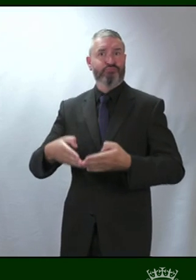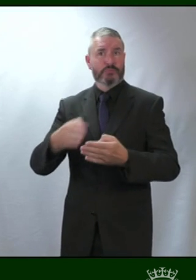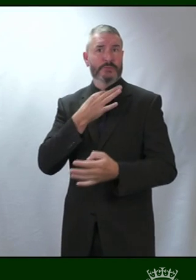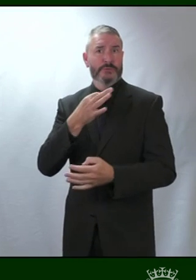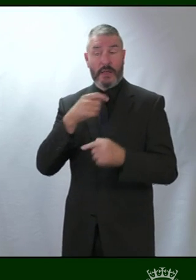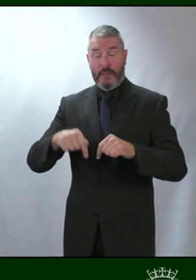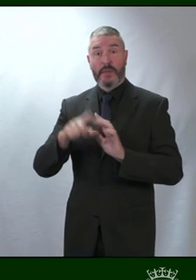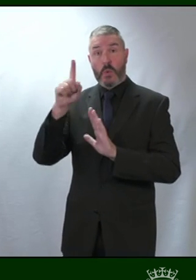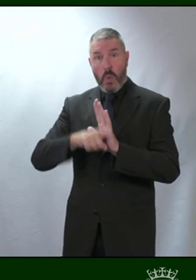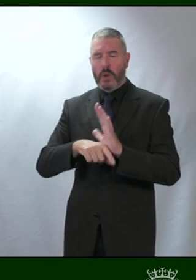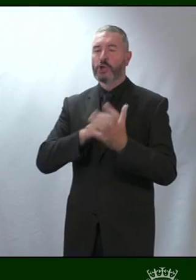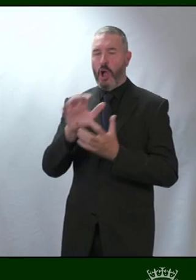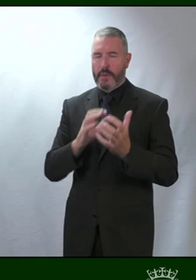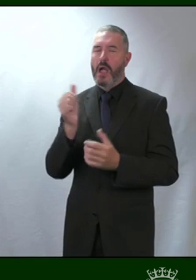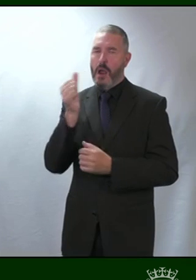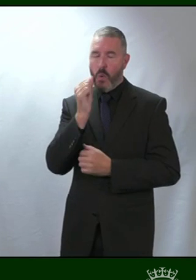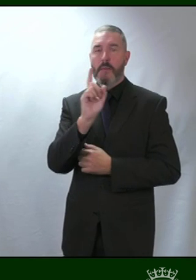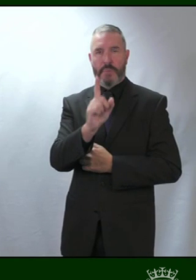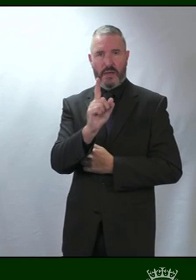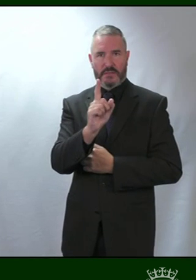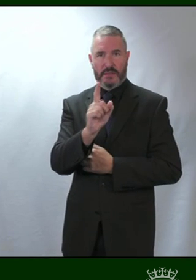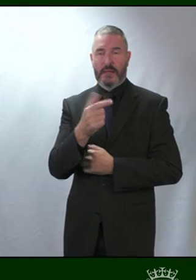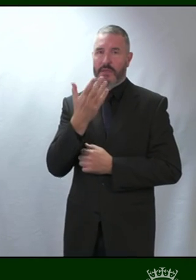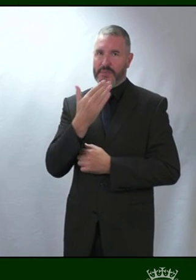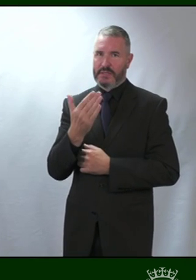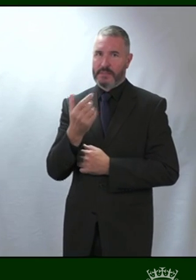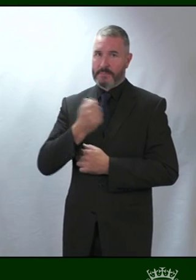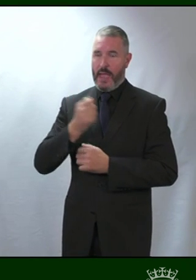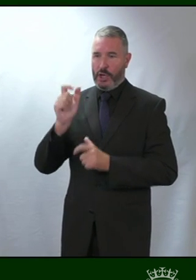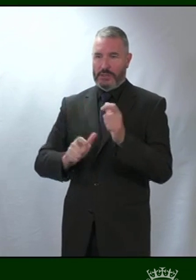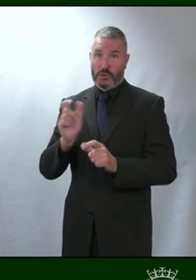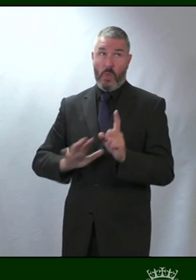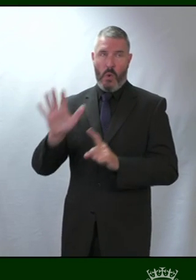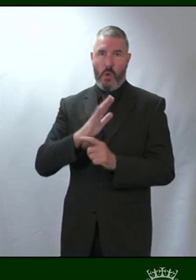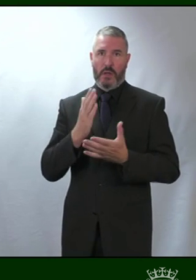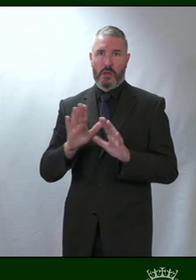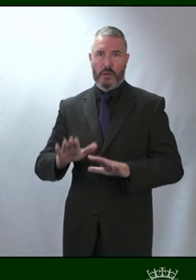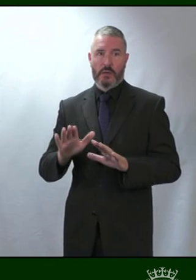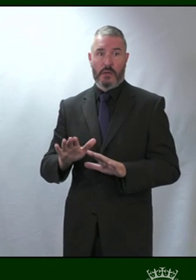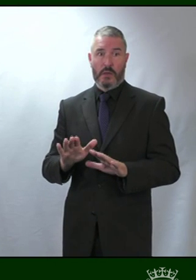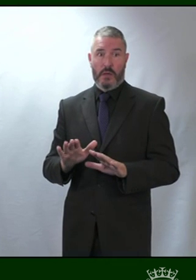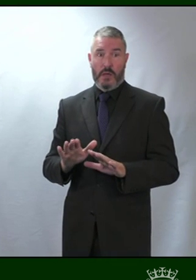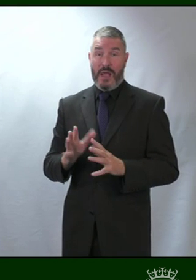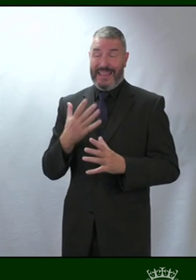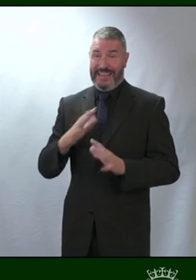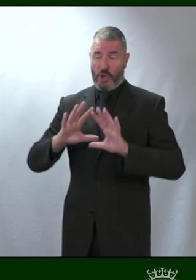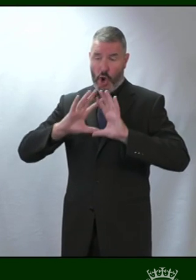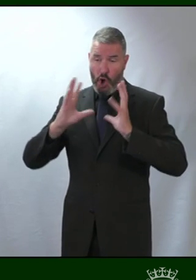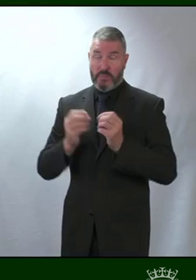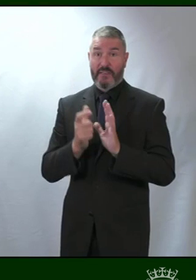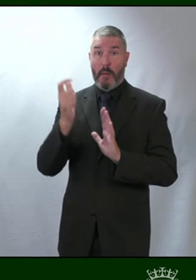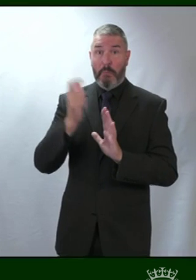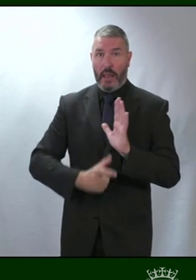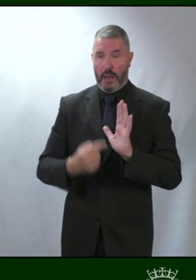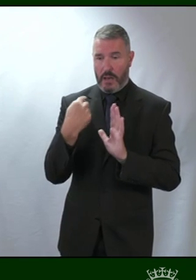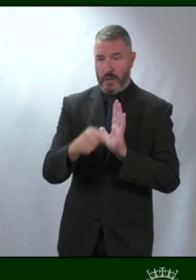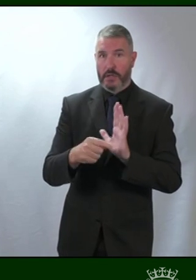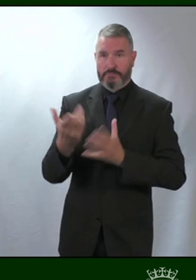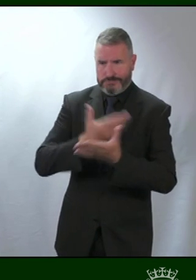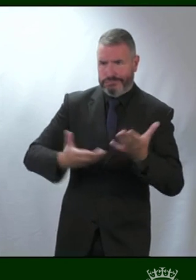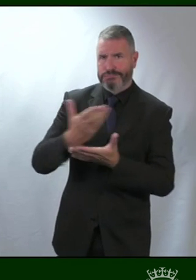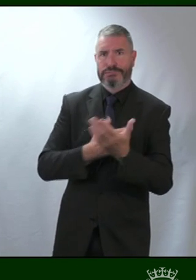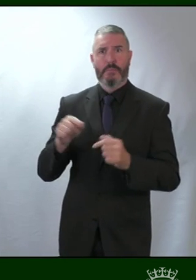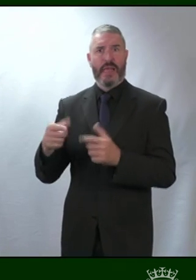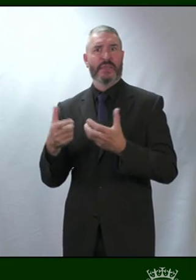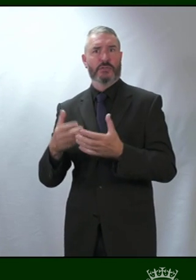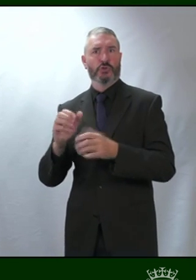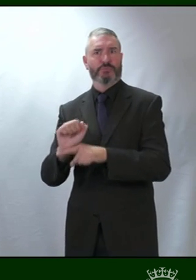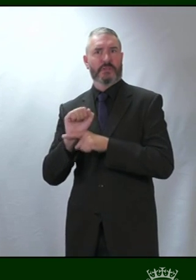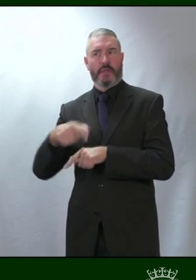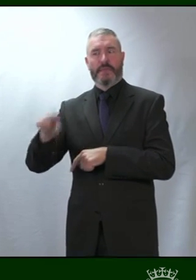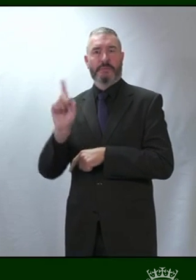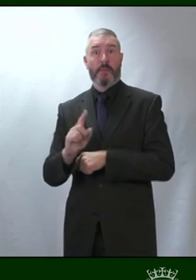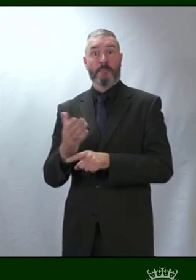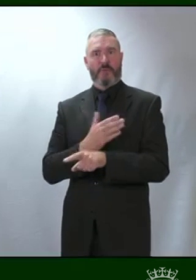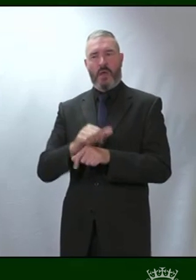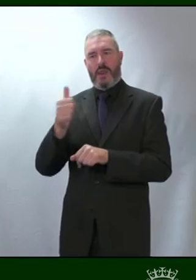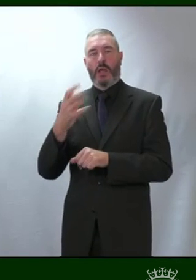The law in this area is complex. Will my right hon. Friend assure my constituents and the country that, at the very latest, a comprehensive Bill to deal with this problem will be put before the House following the next Queen’s Speech?